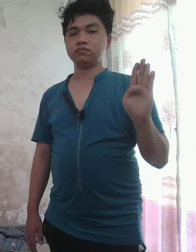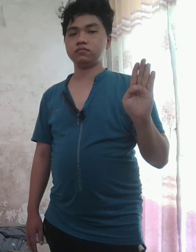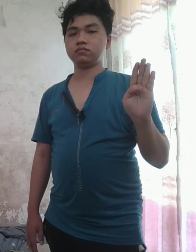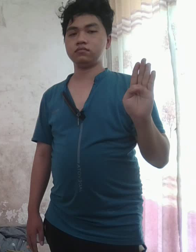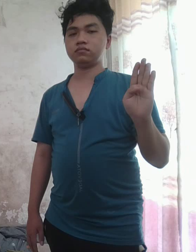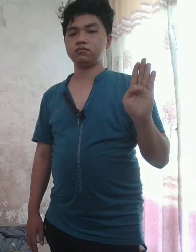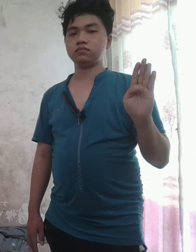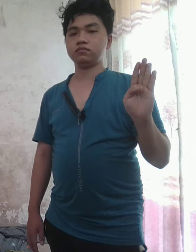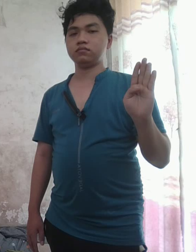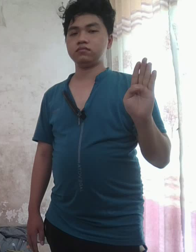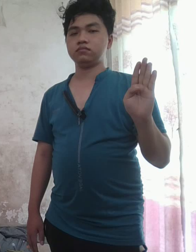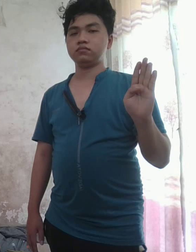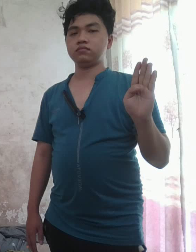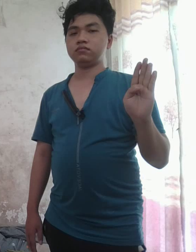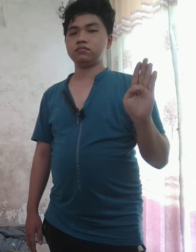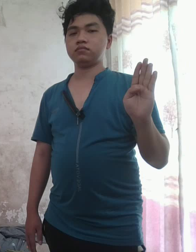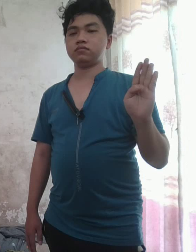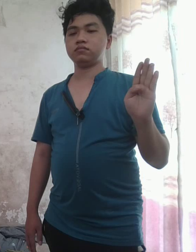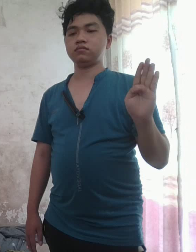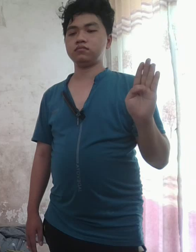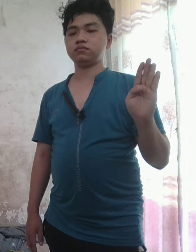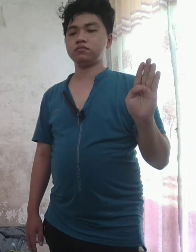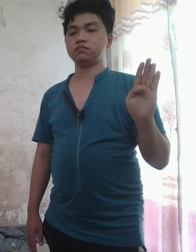b